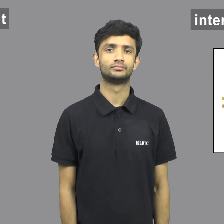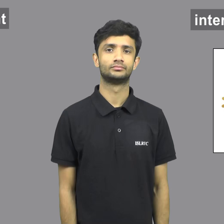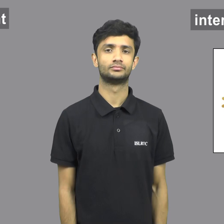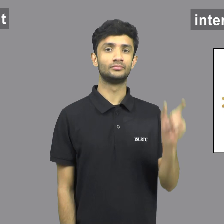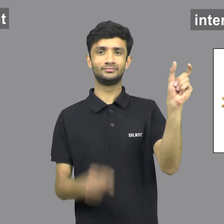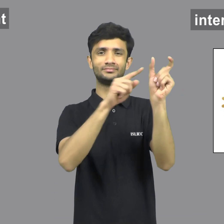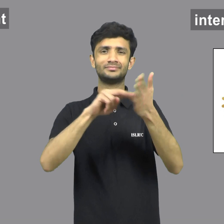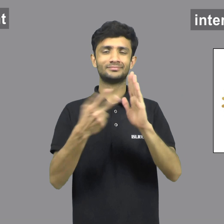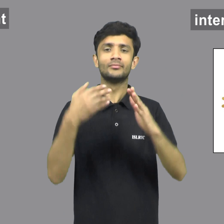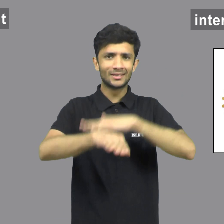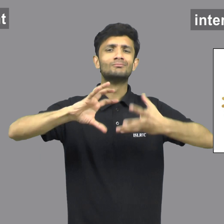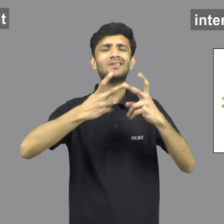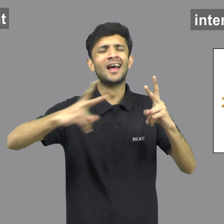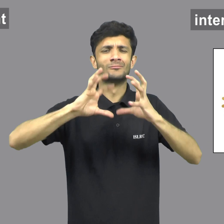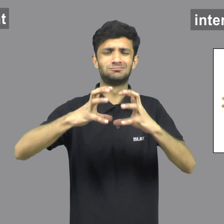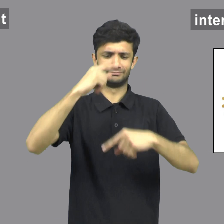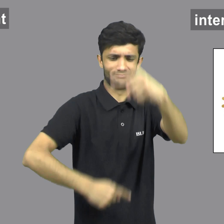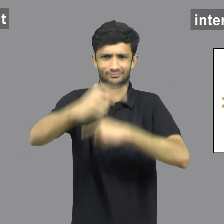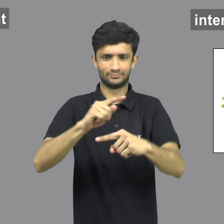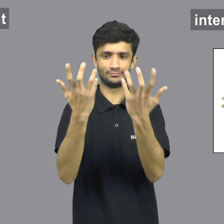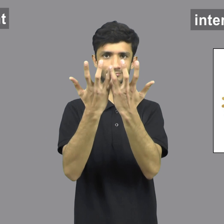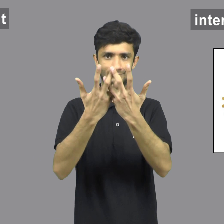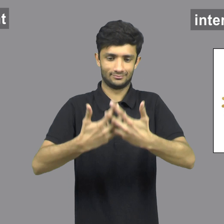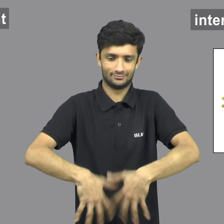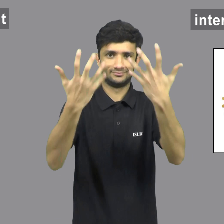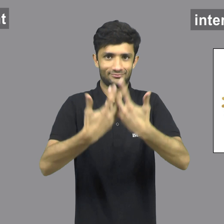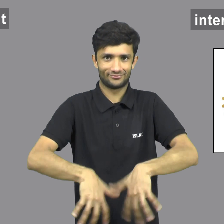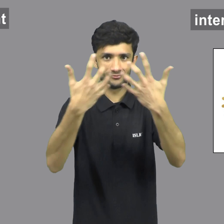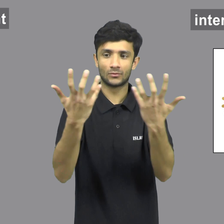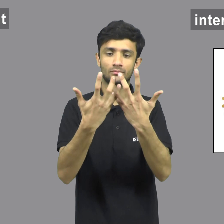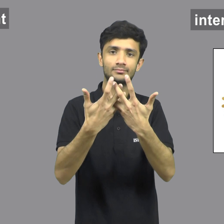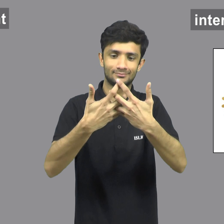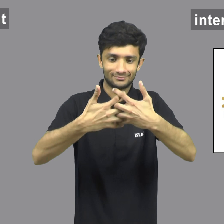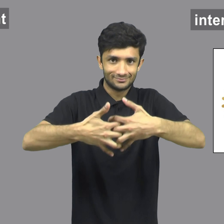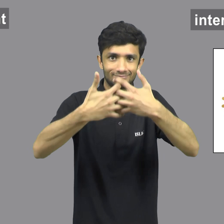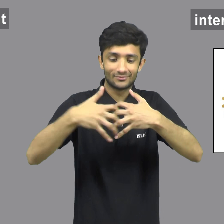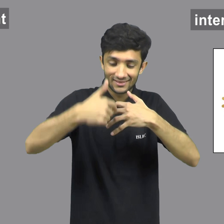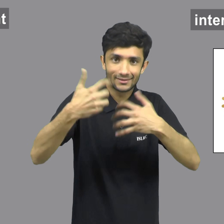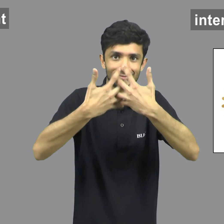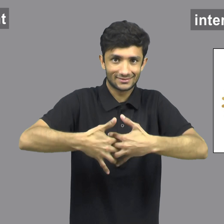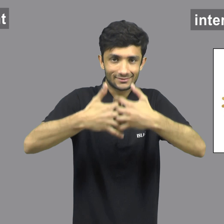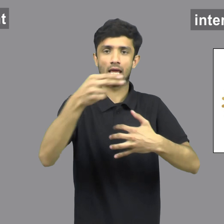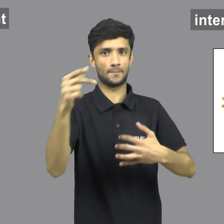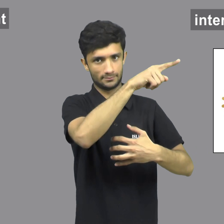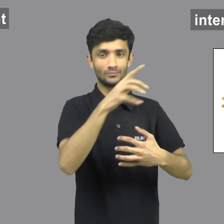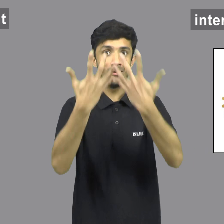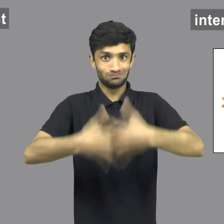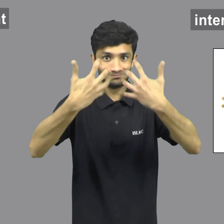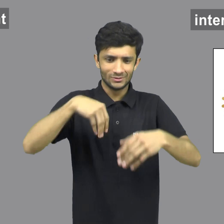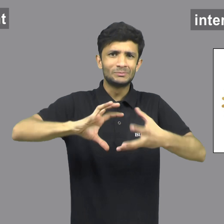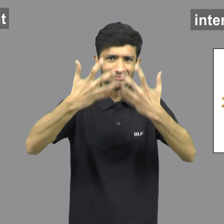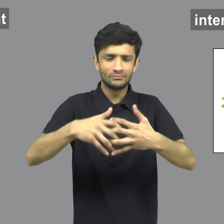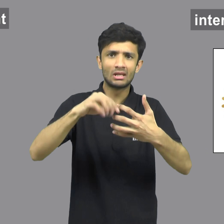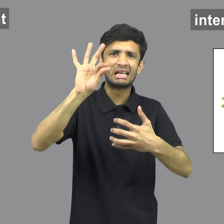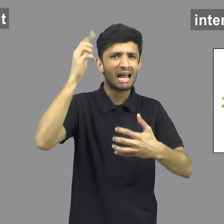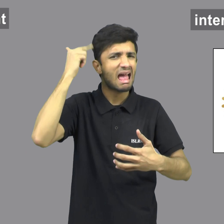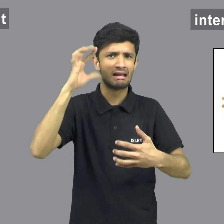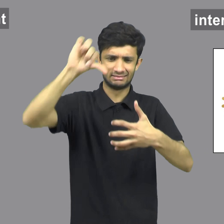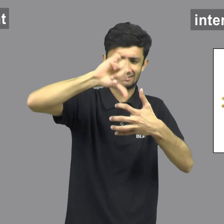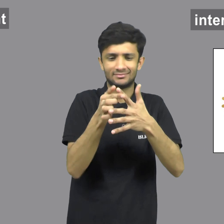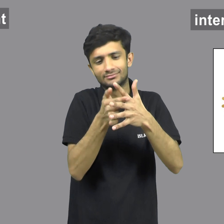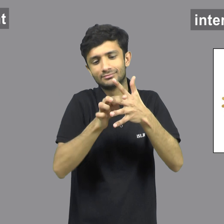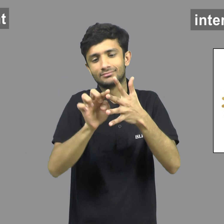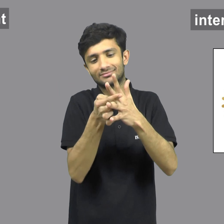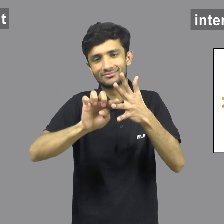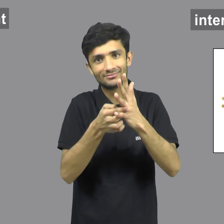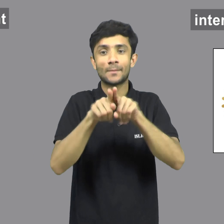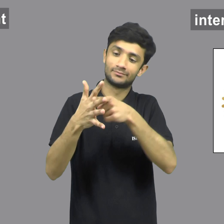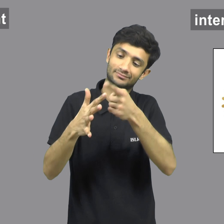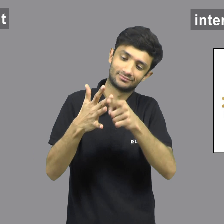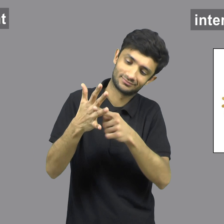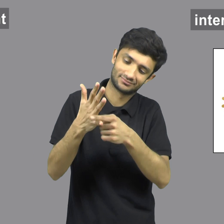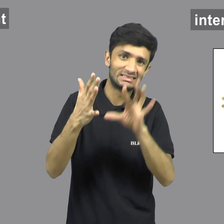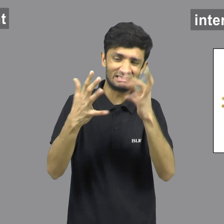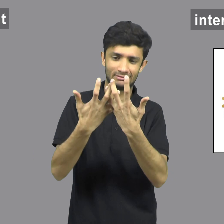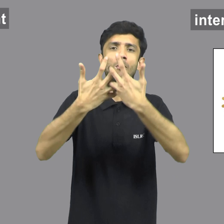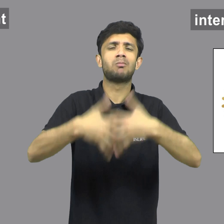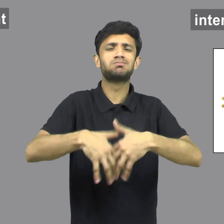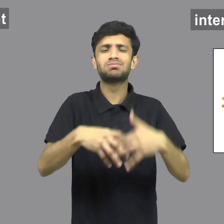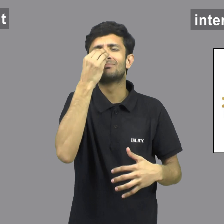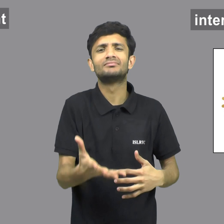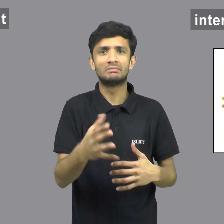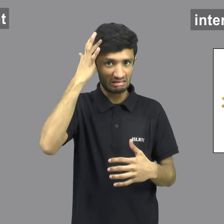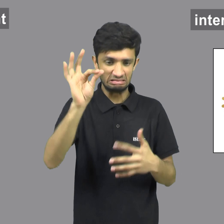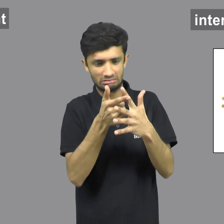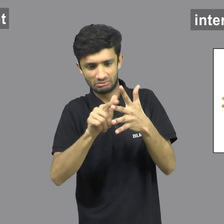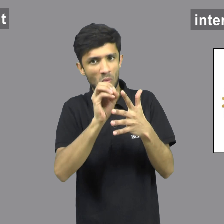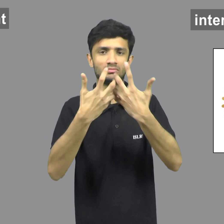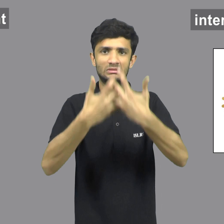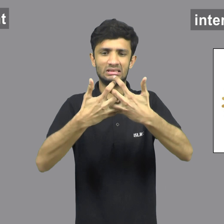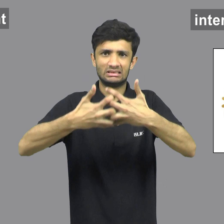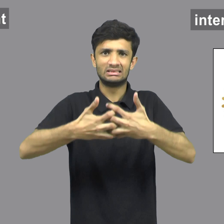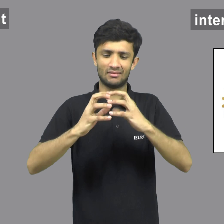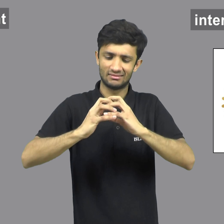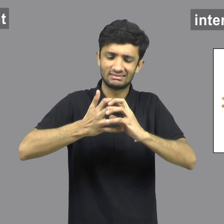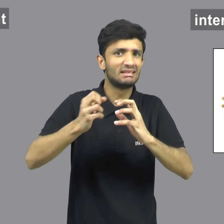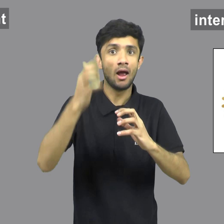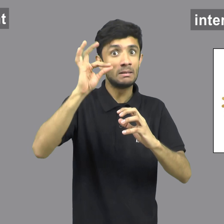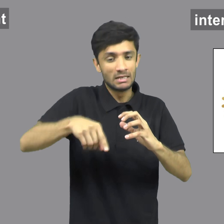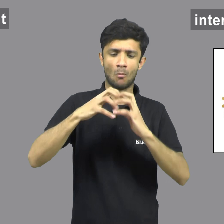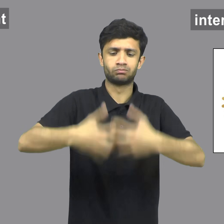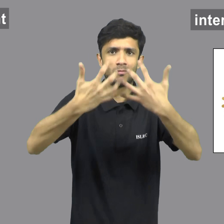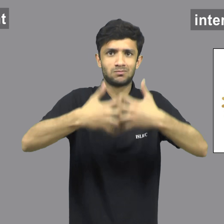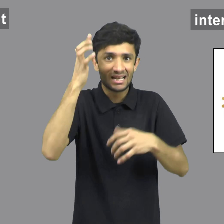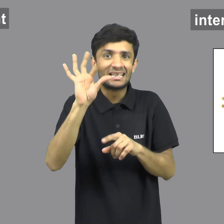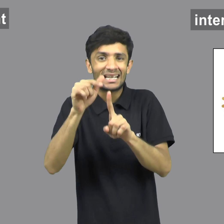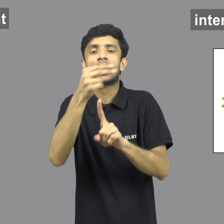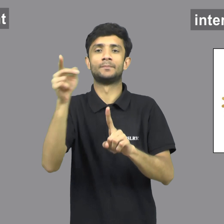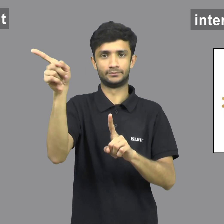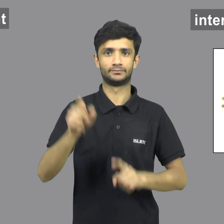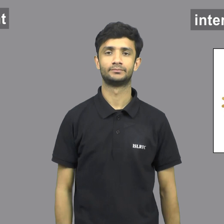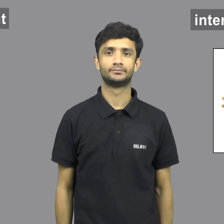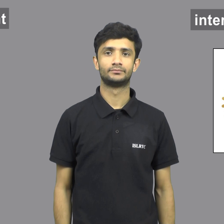Inter-Locking and Lubricant